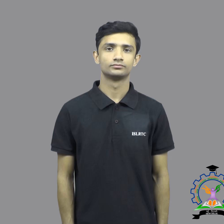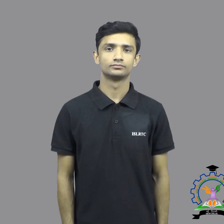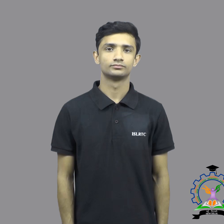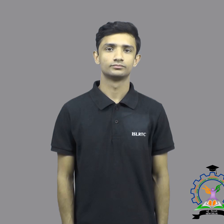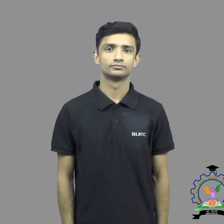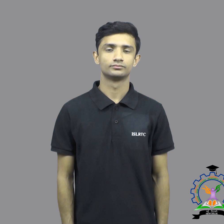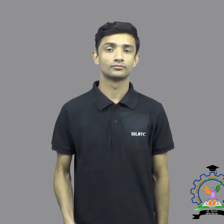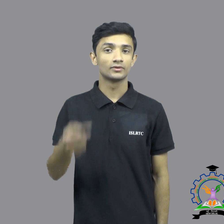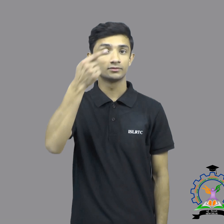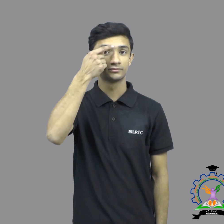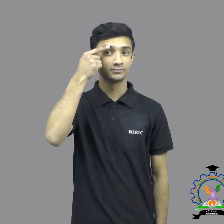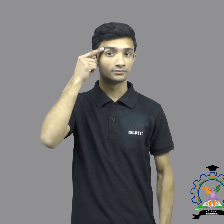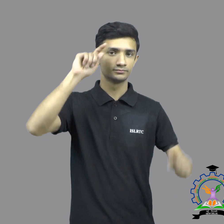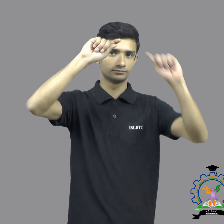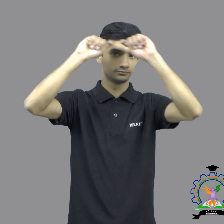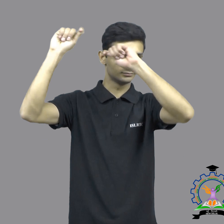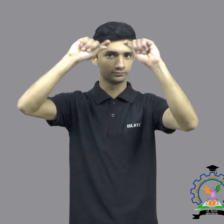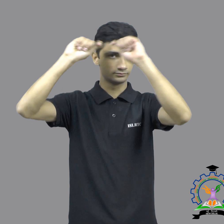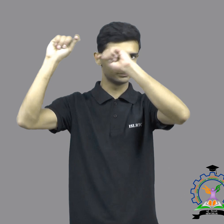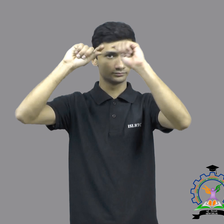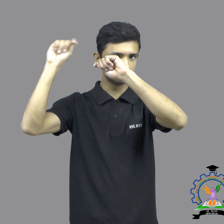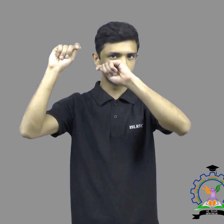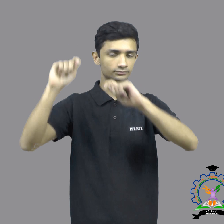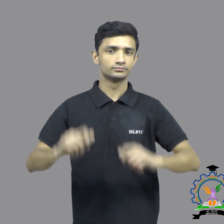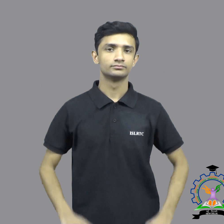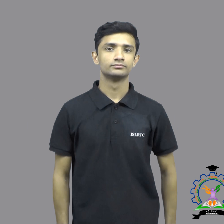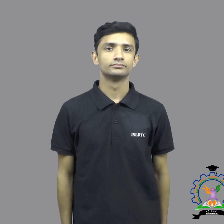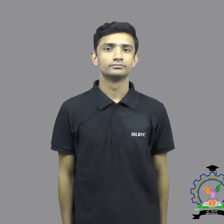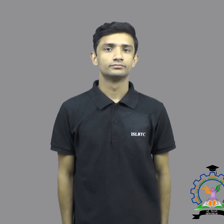Threading